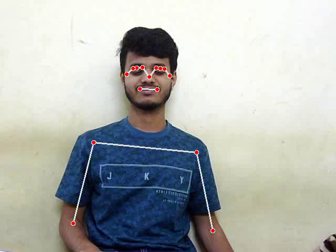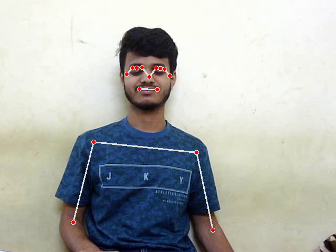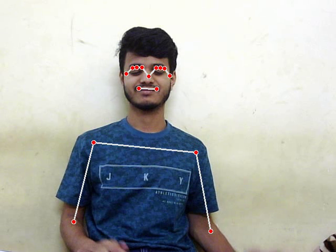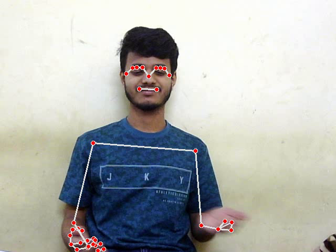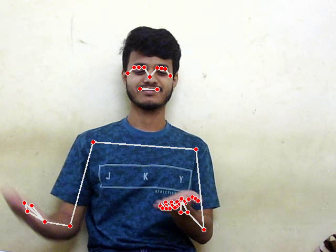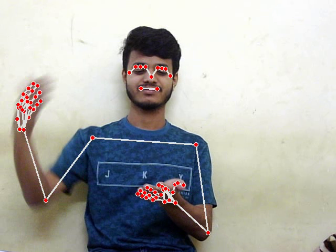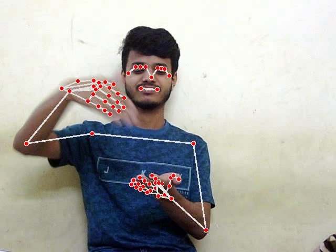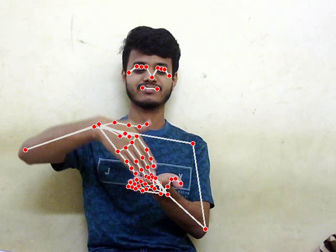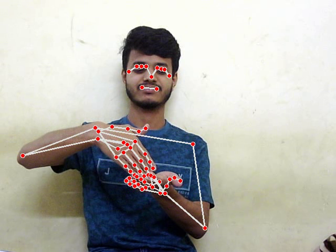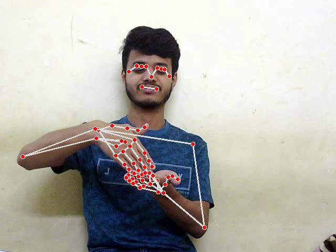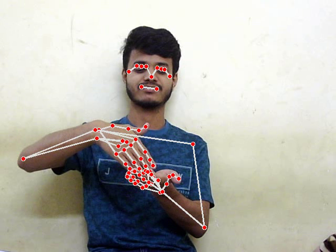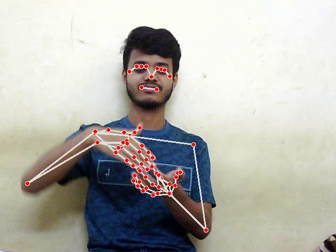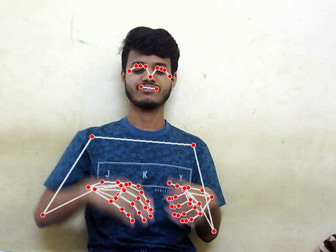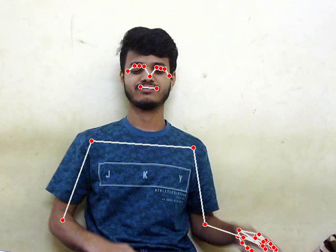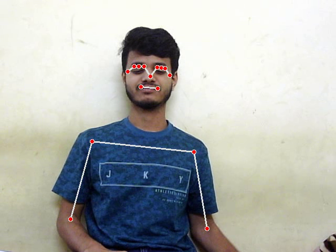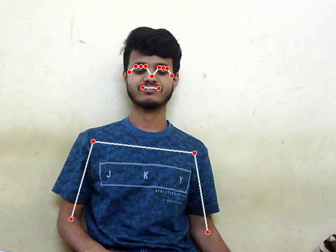again